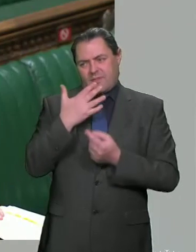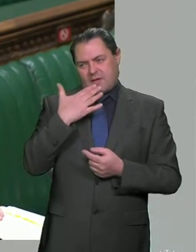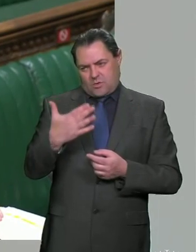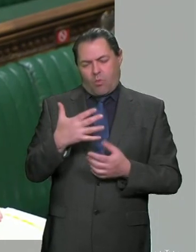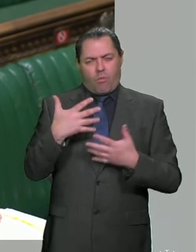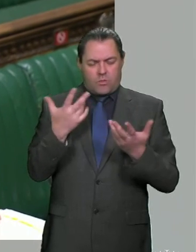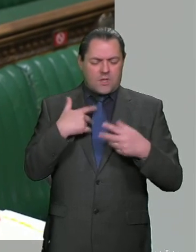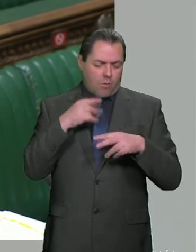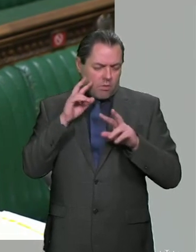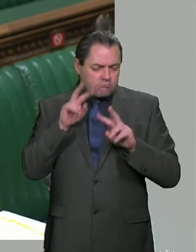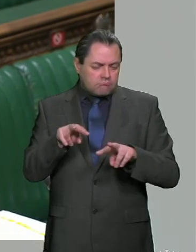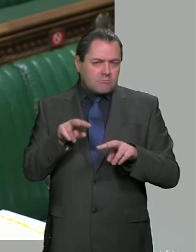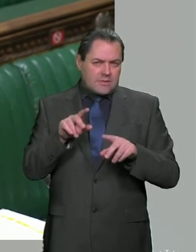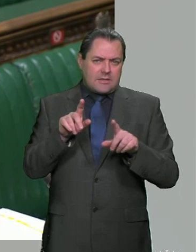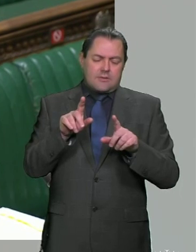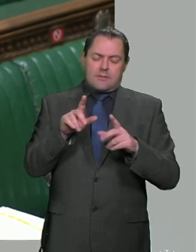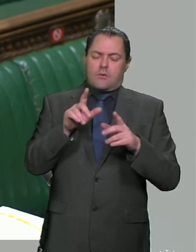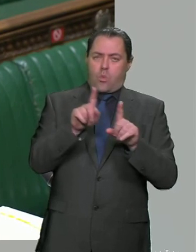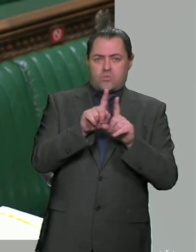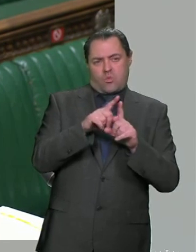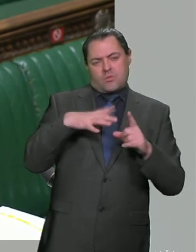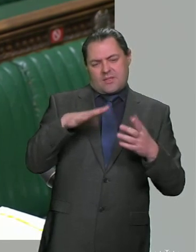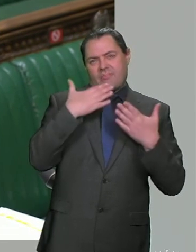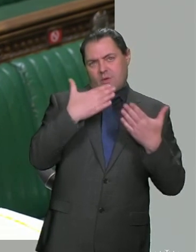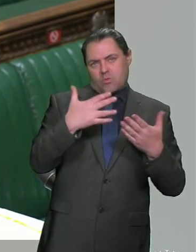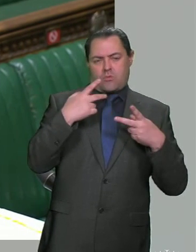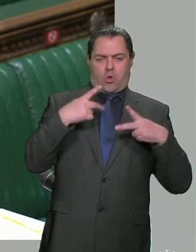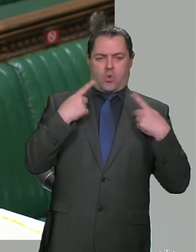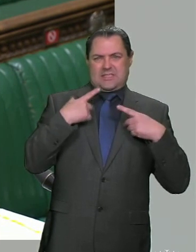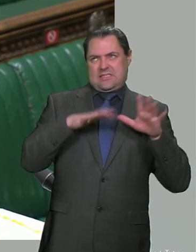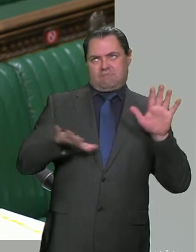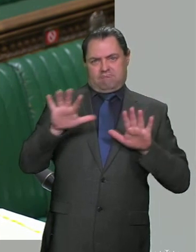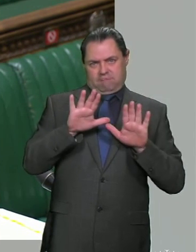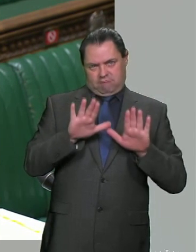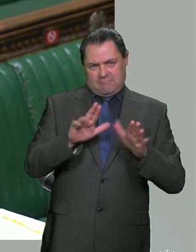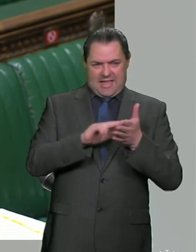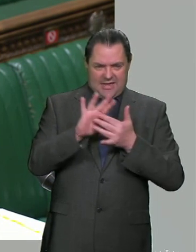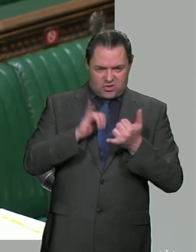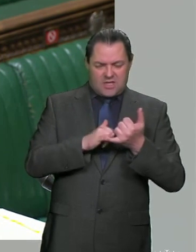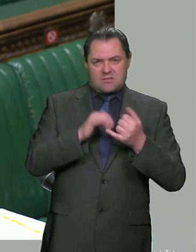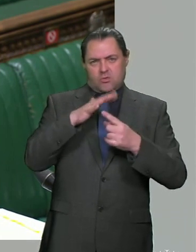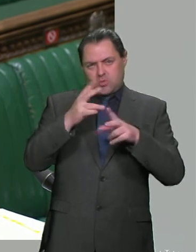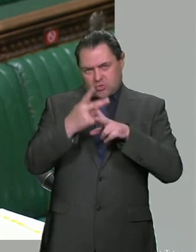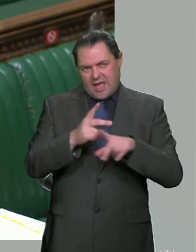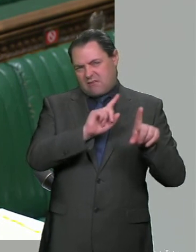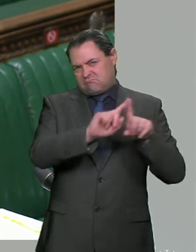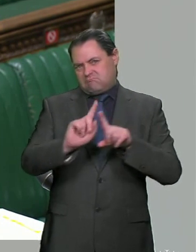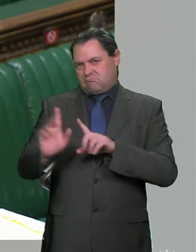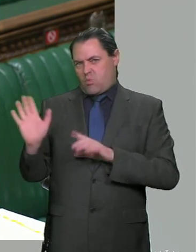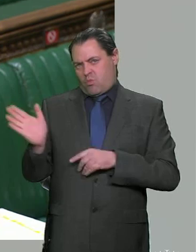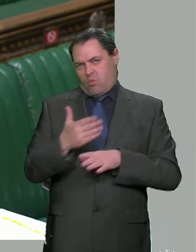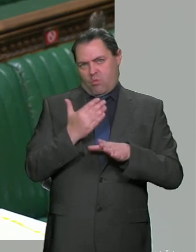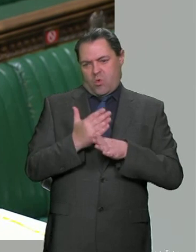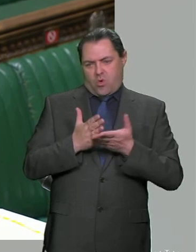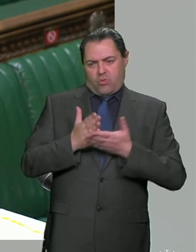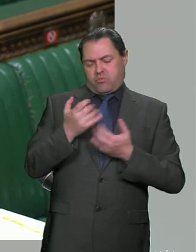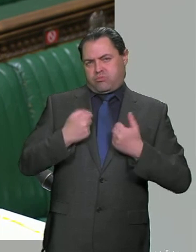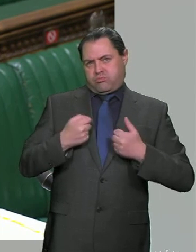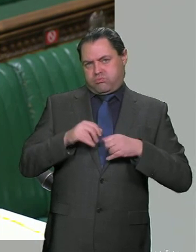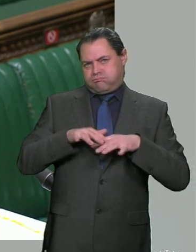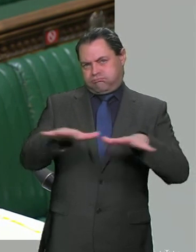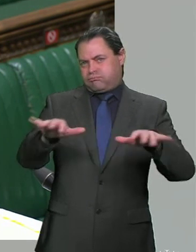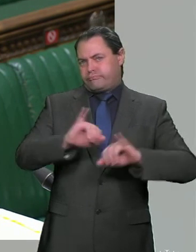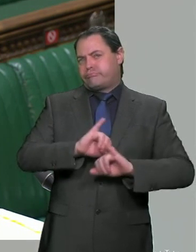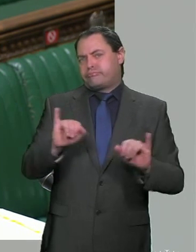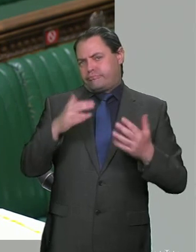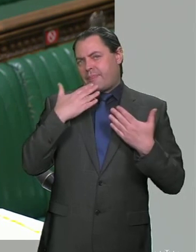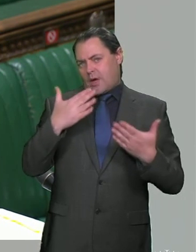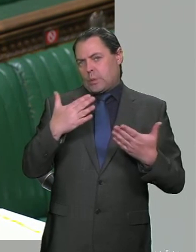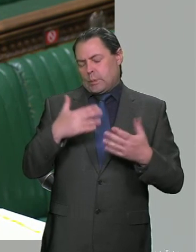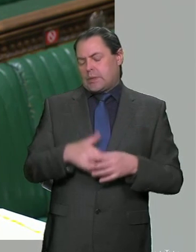Of course, I want to repeat my gratitude to the nurses of this country and the NHS and social care staff who have done incredible work throughout this pandemic.